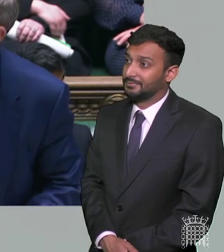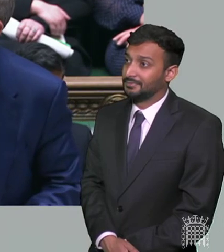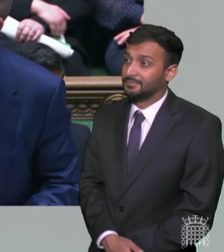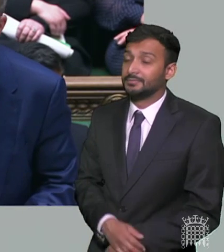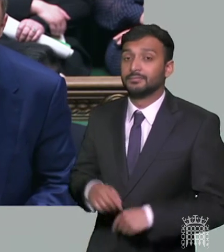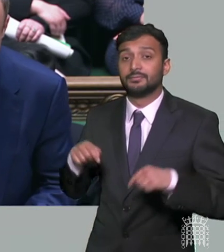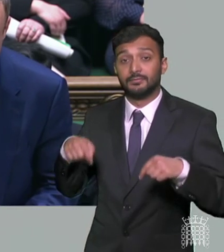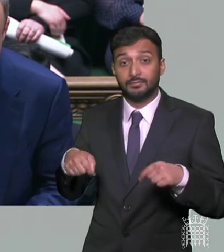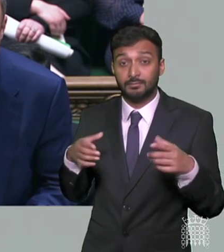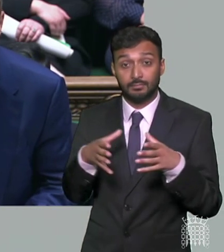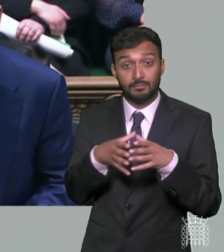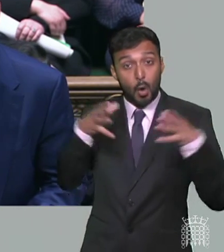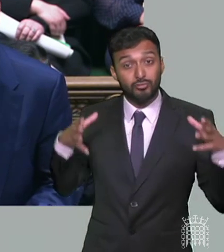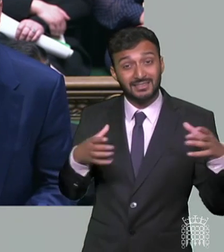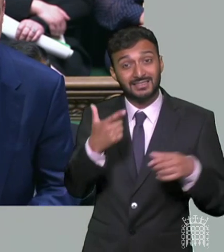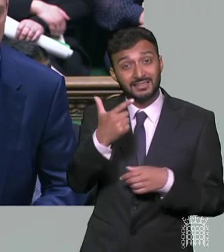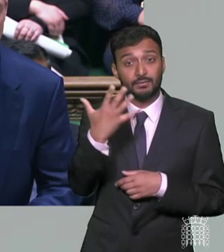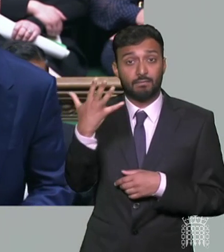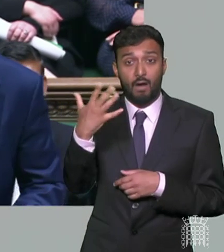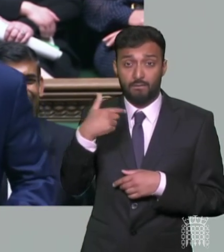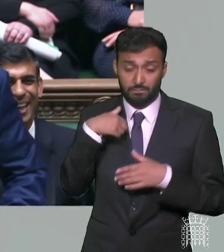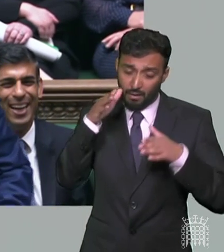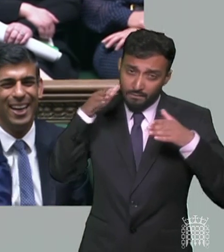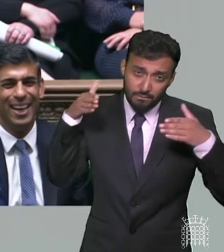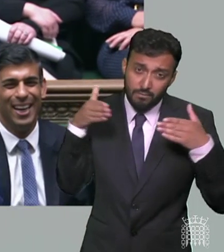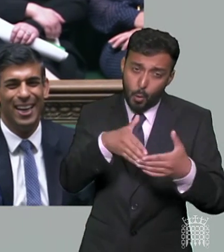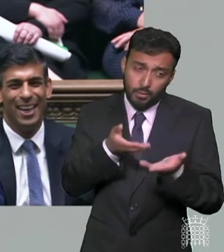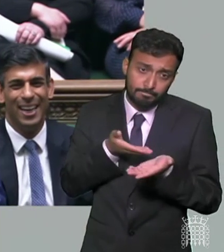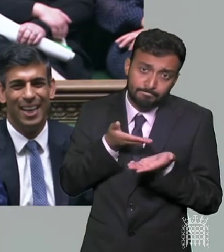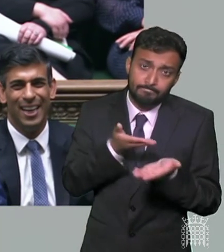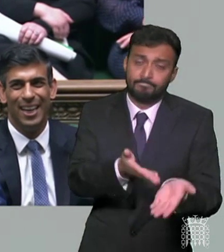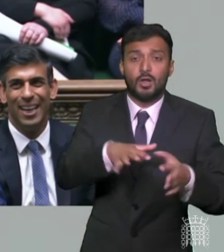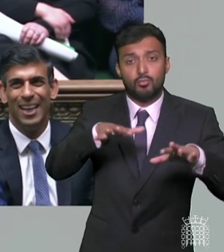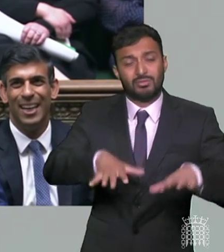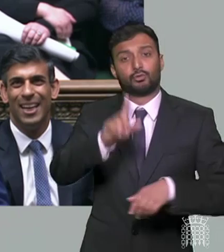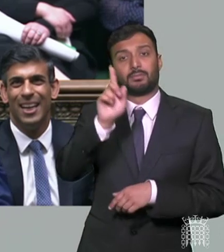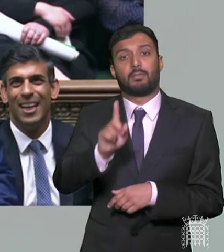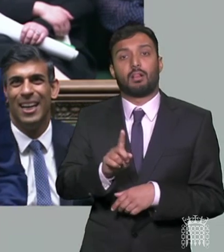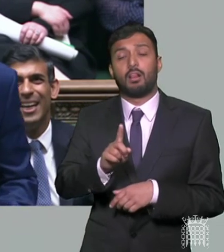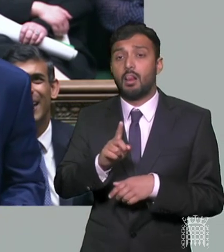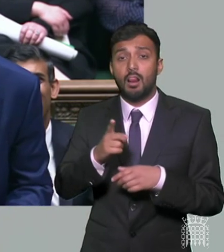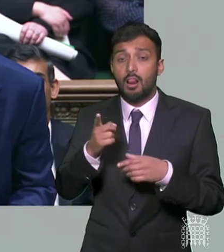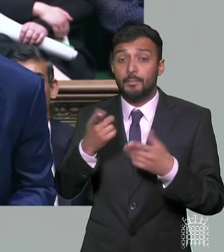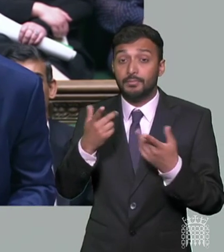We are focusing on delivering for the British people. Record low unemployment would not have happened if we had listened to the Labour party.